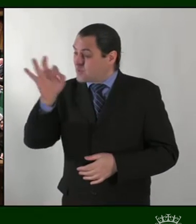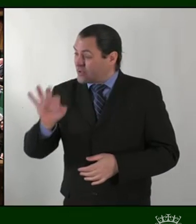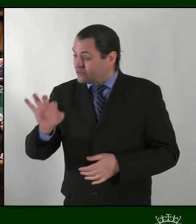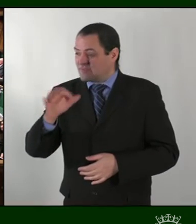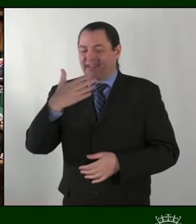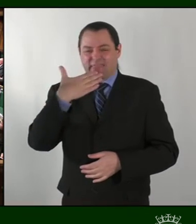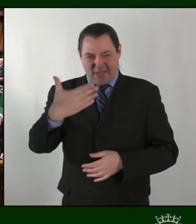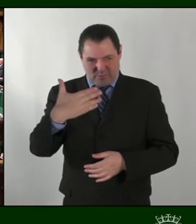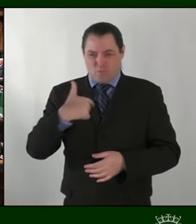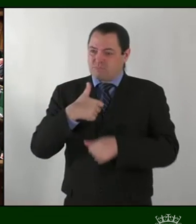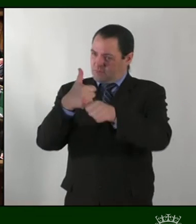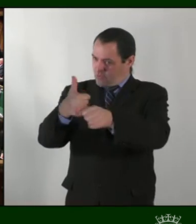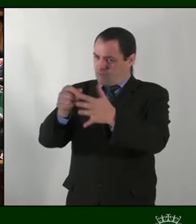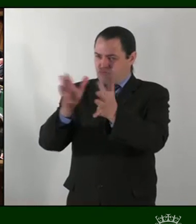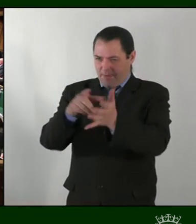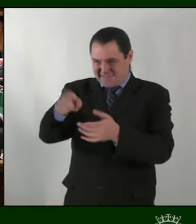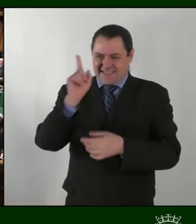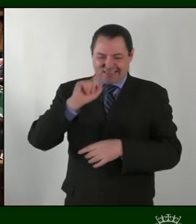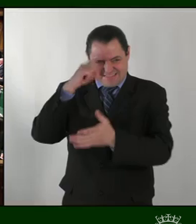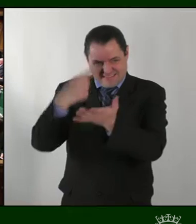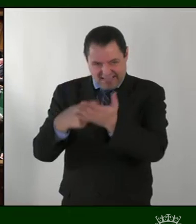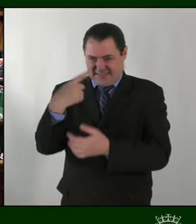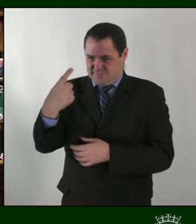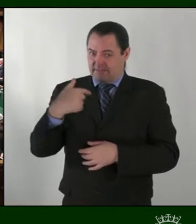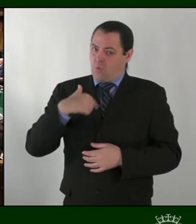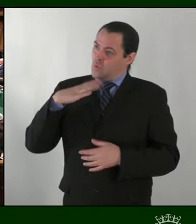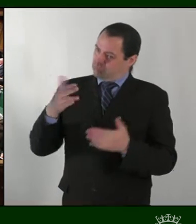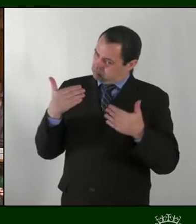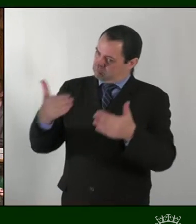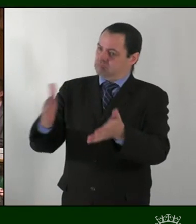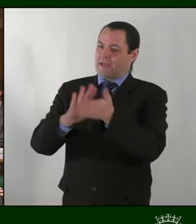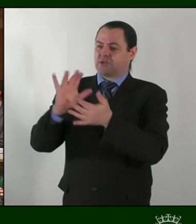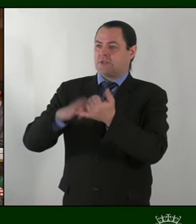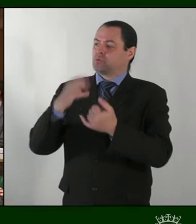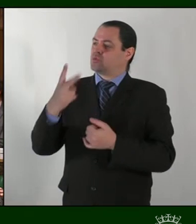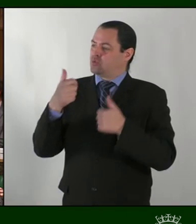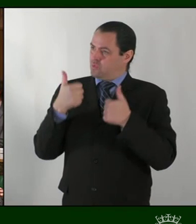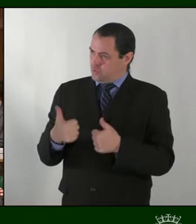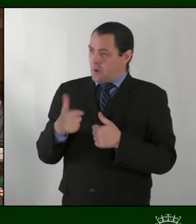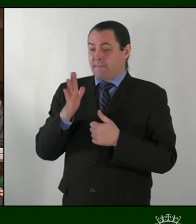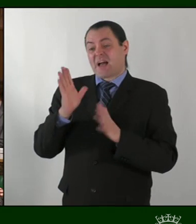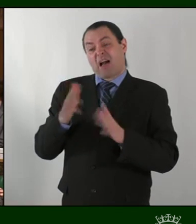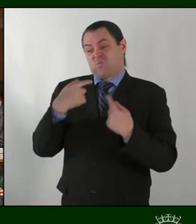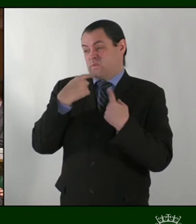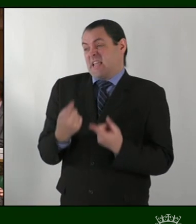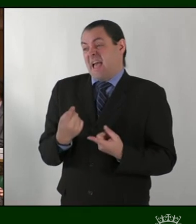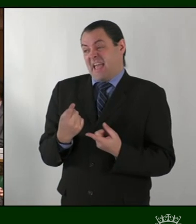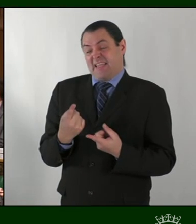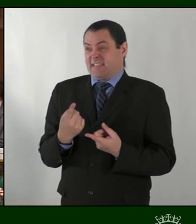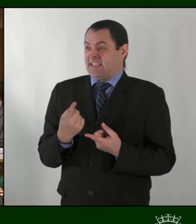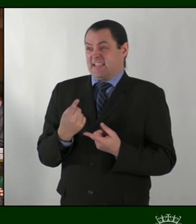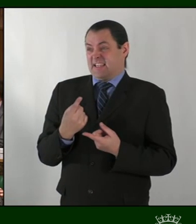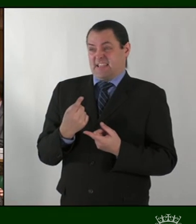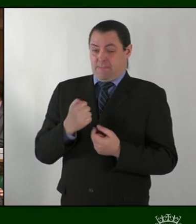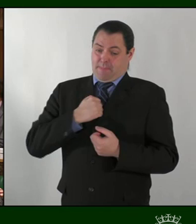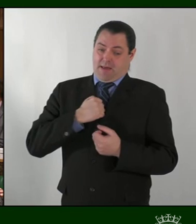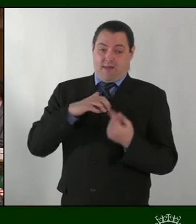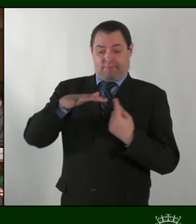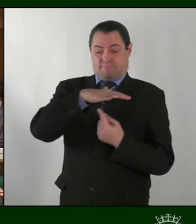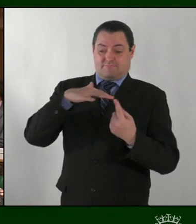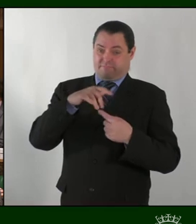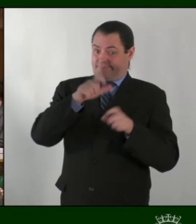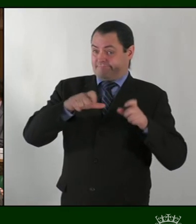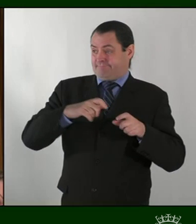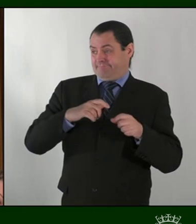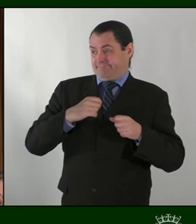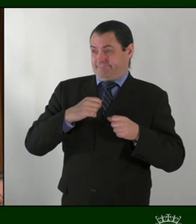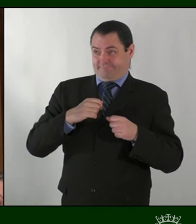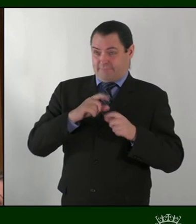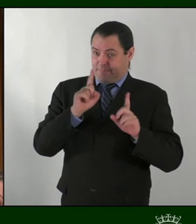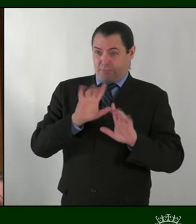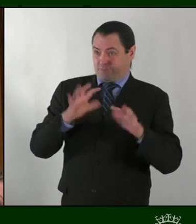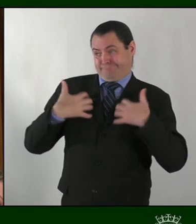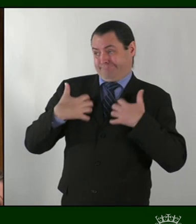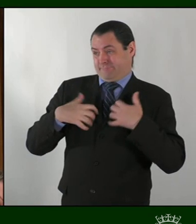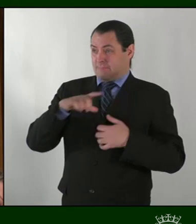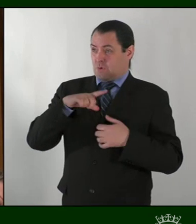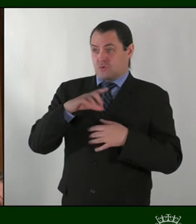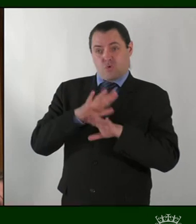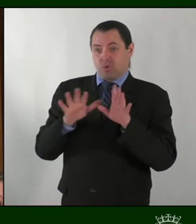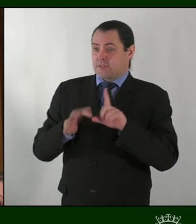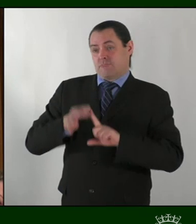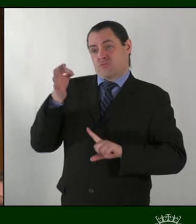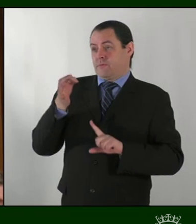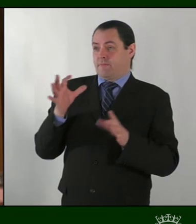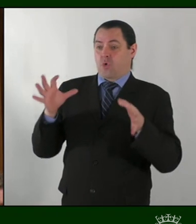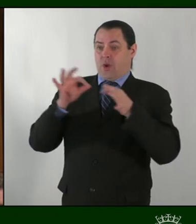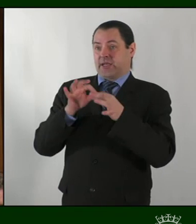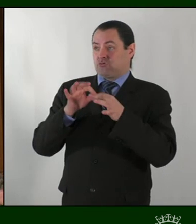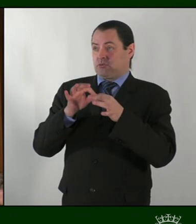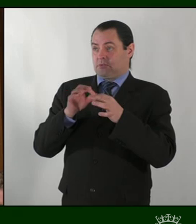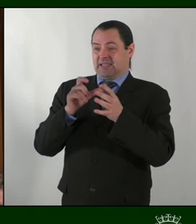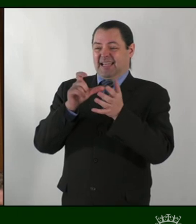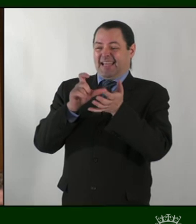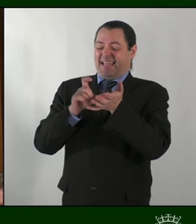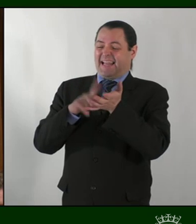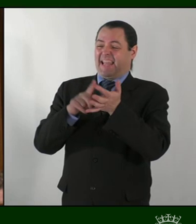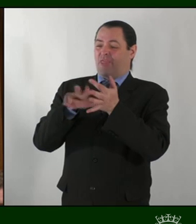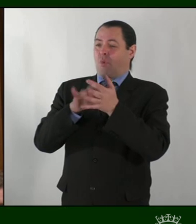I support the Prime Minister’s decision yesterday to go ahead with HS2, although I have to tell him there is little enthusiasm among my constituents because it does nothing to improve connectivity to Cleethorpes.